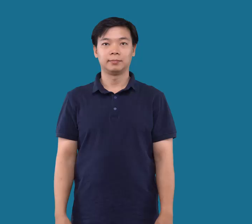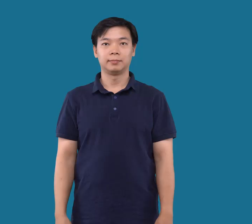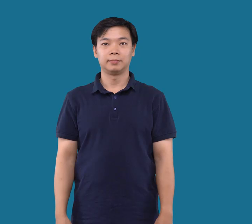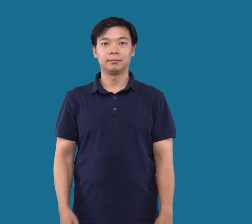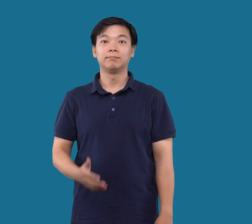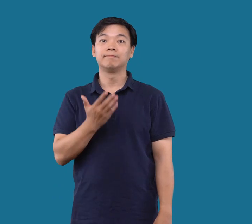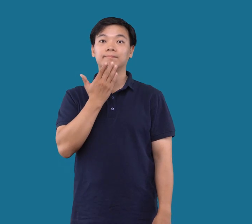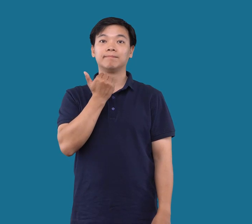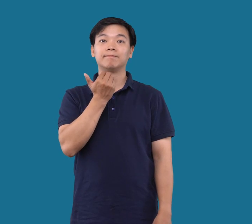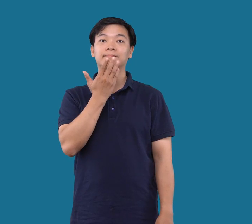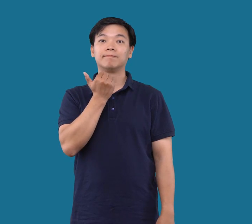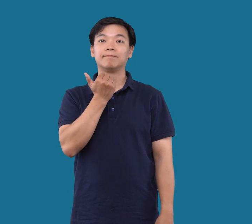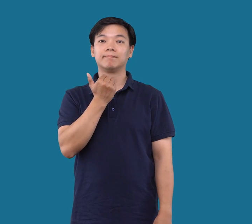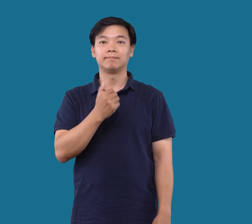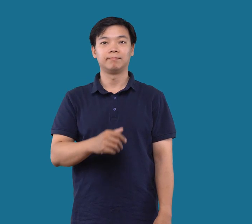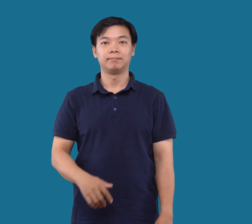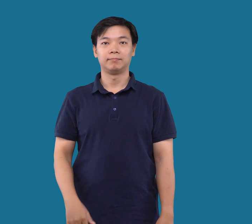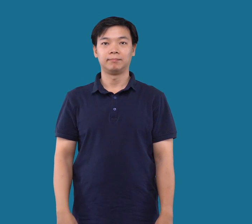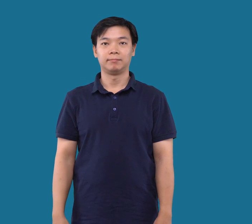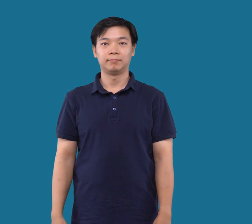con trai